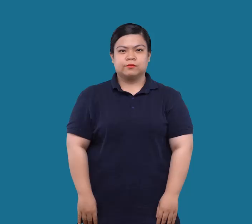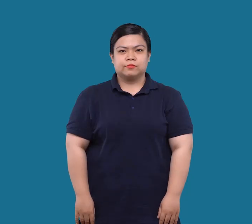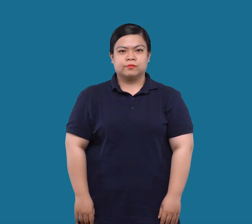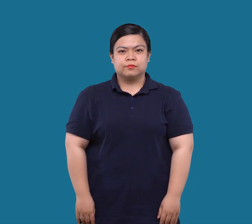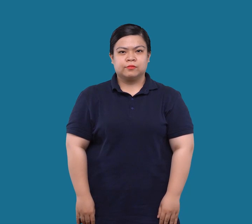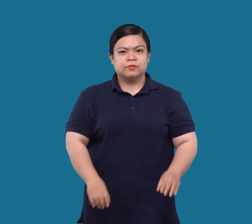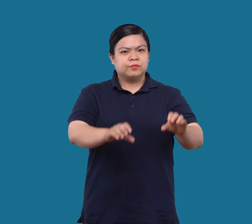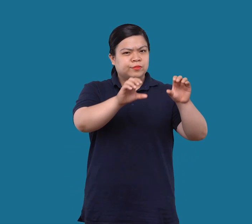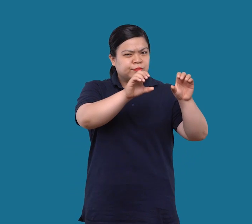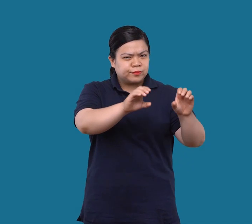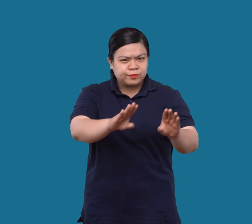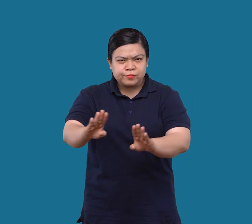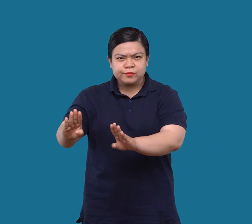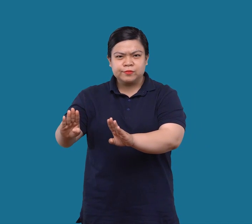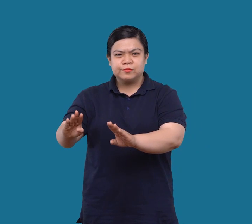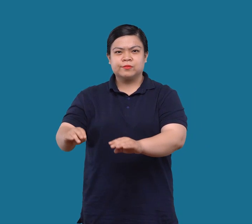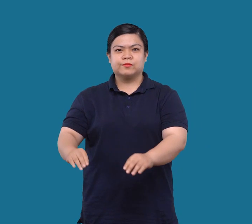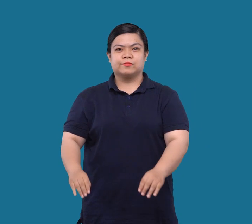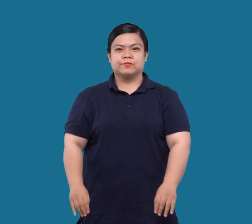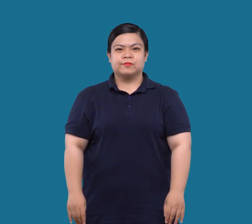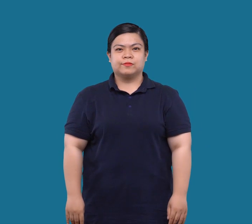chuẩn bị